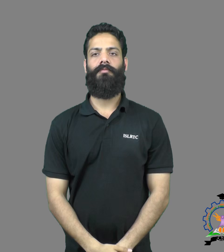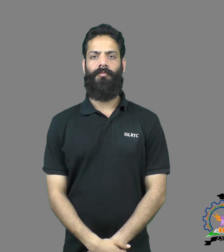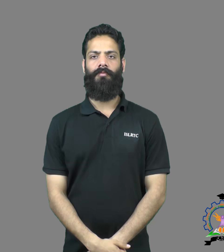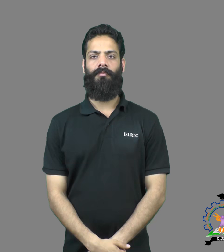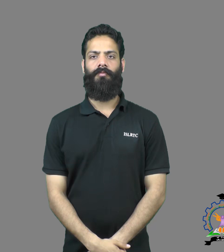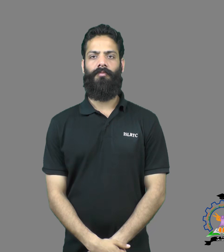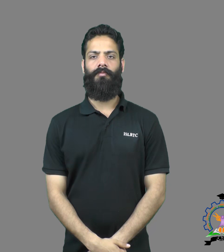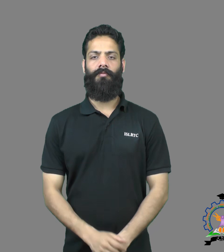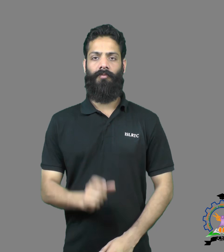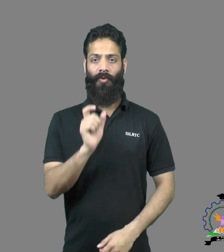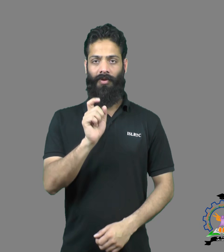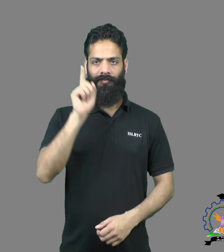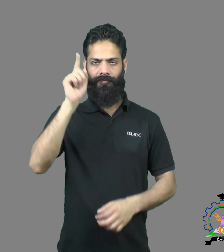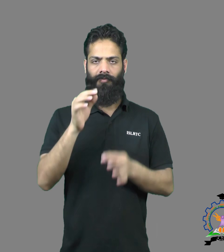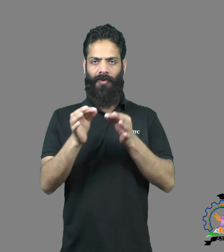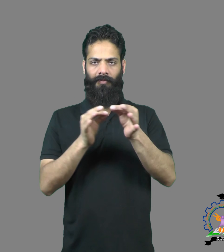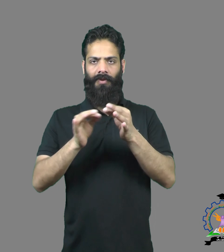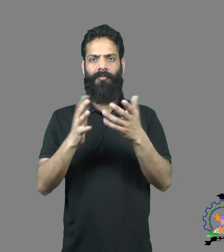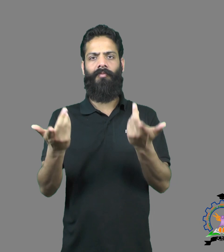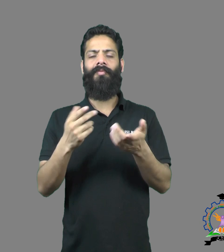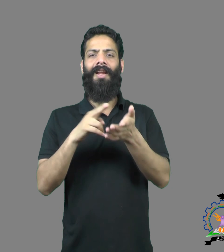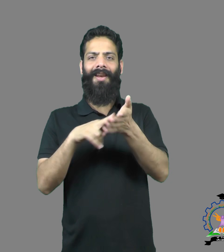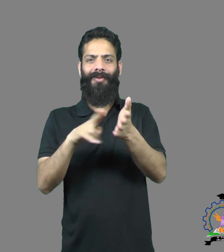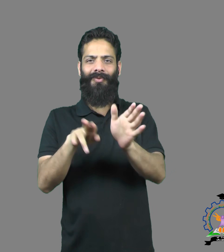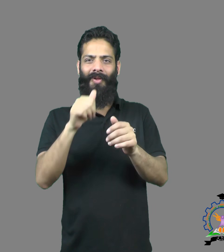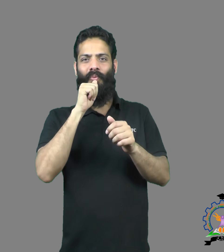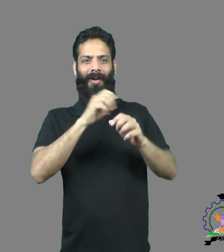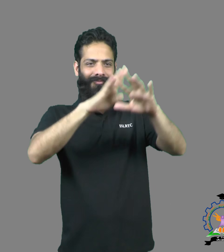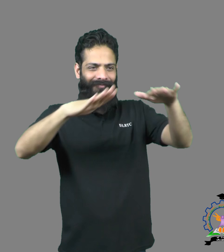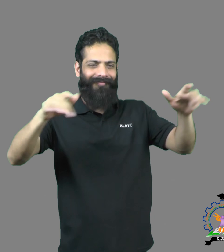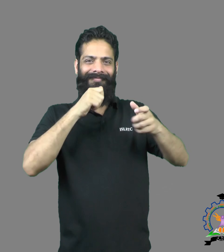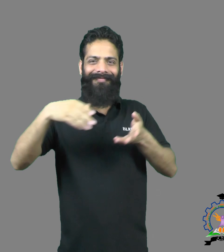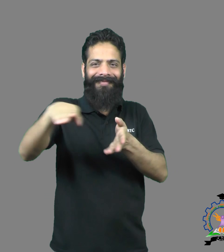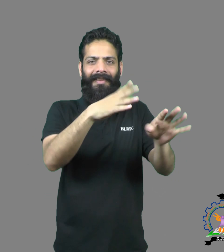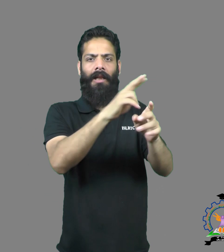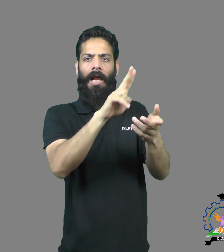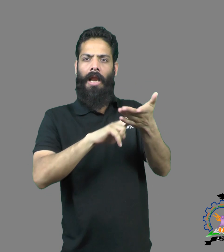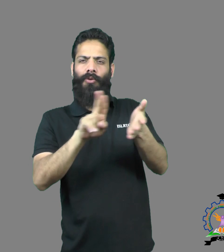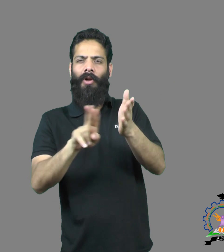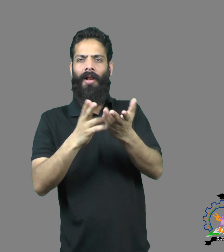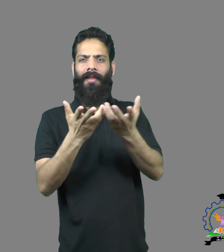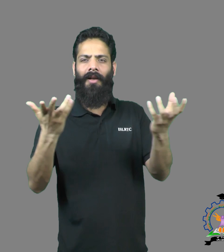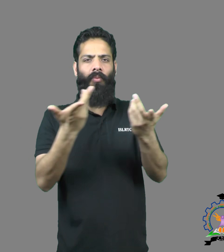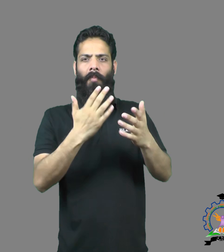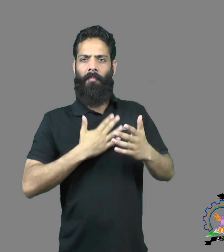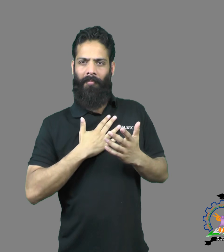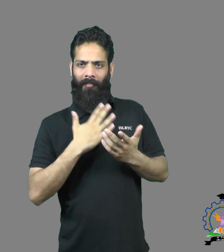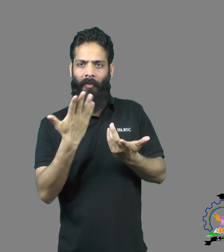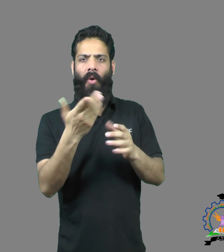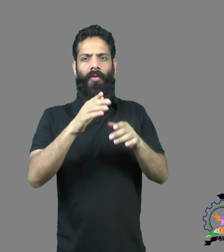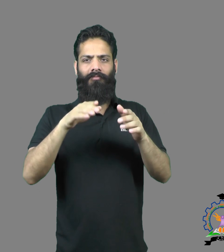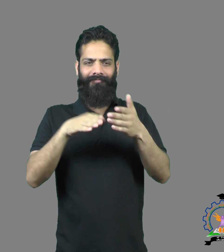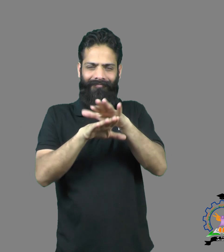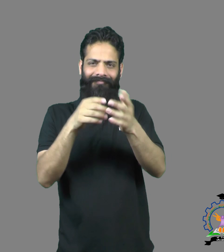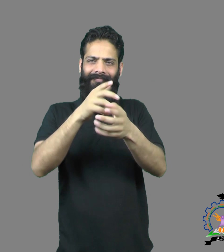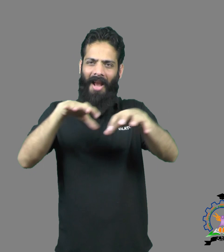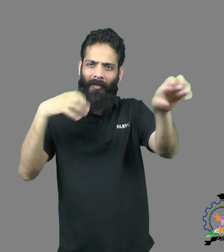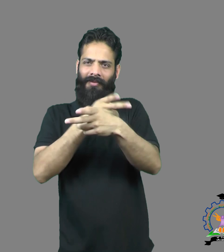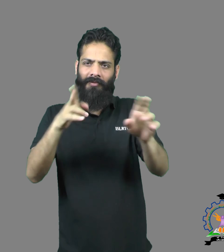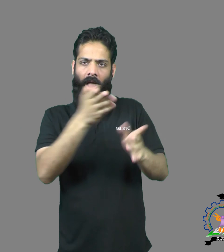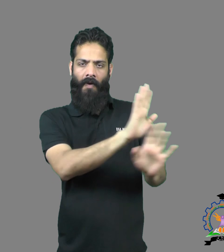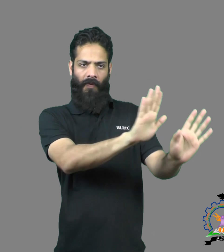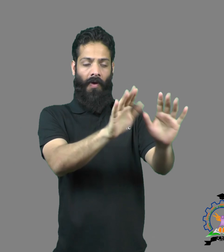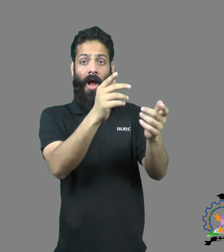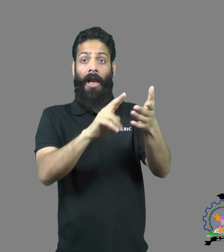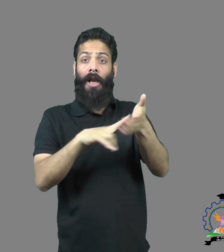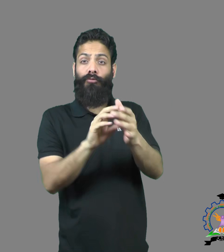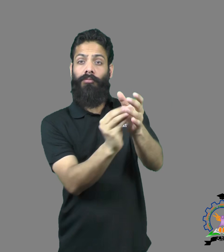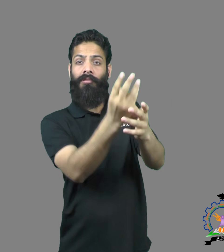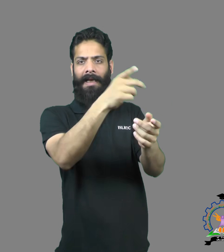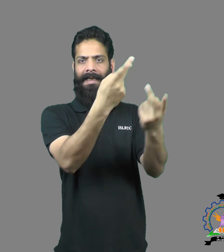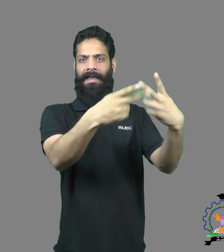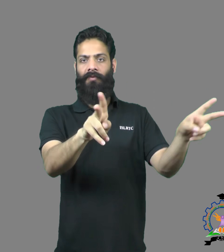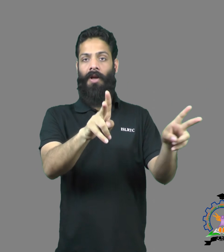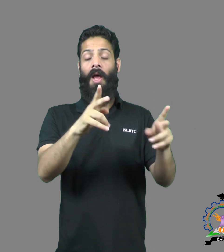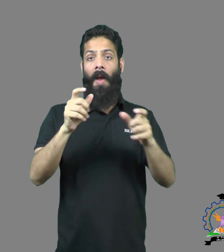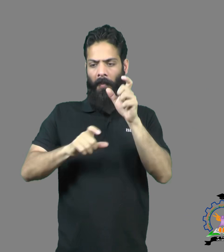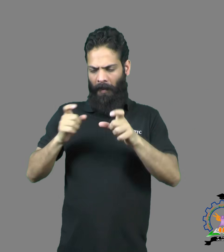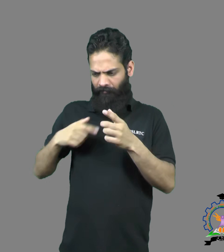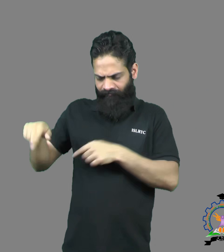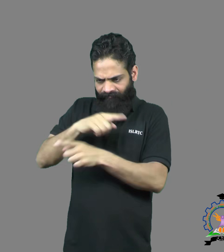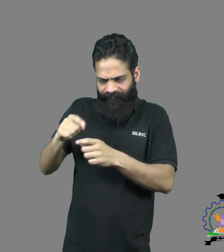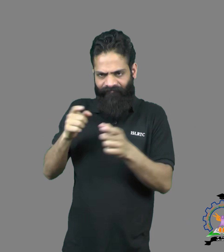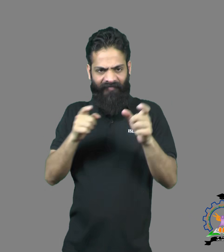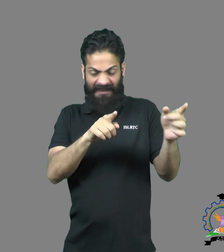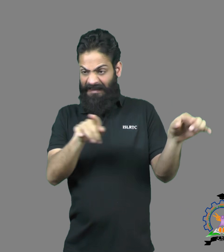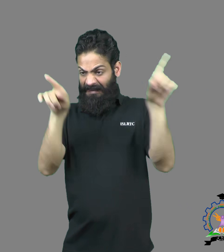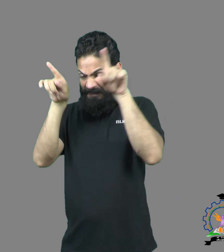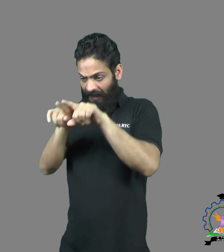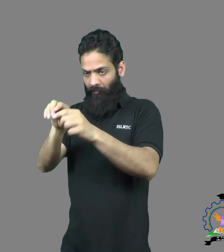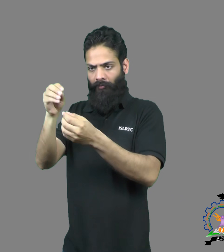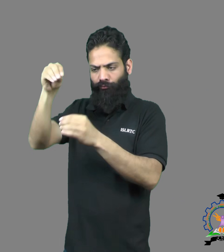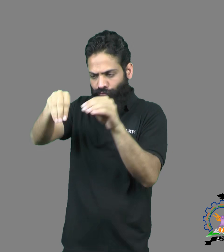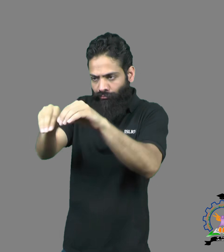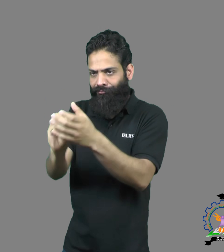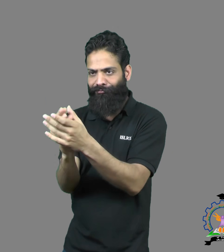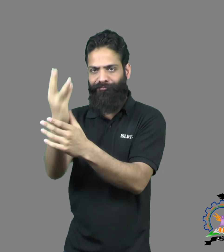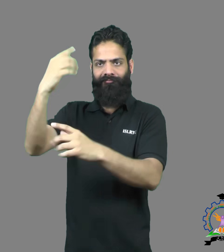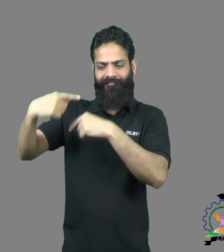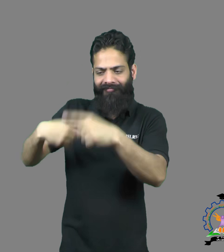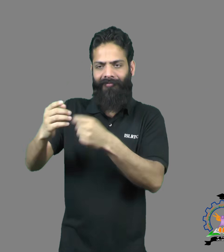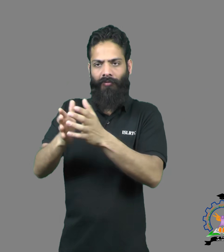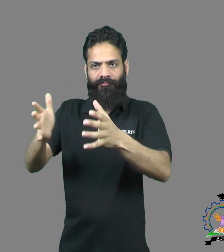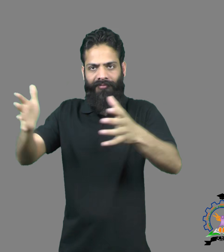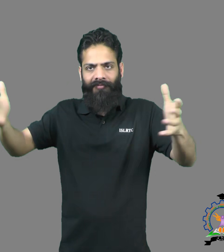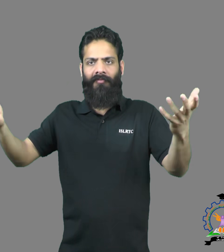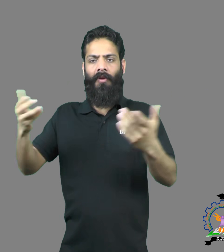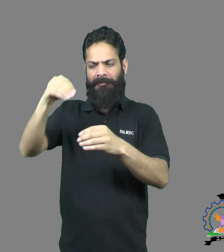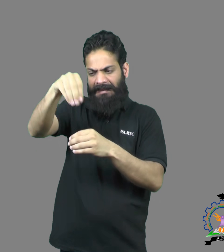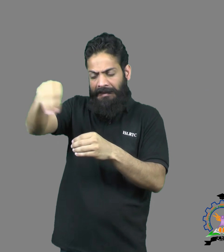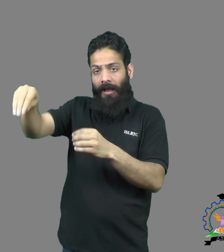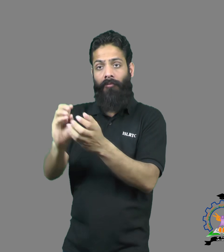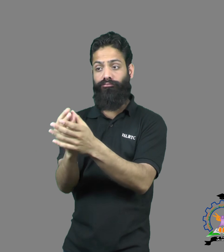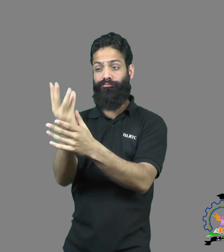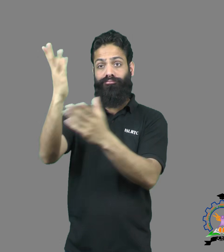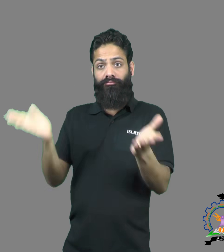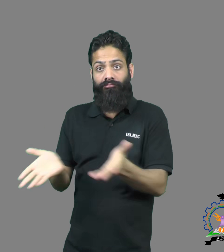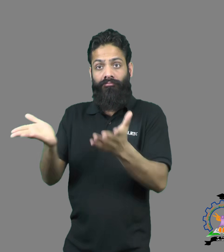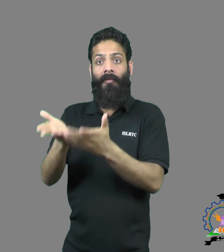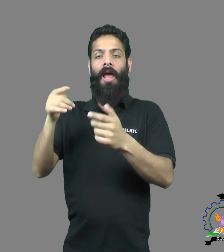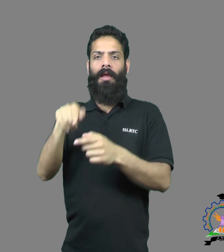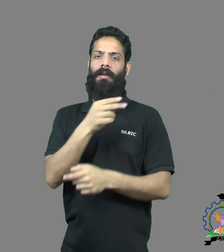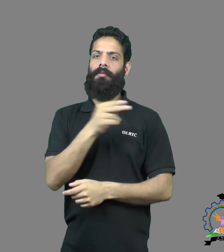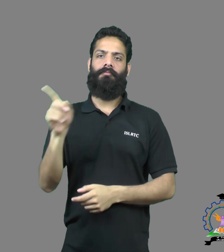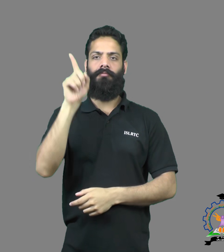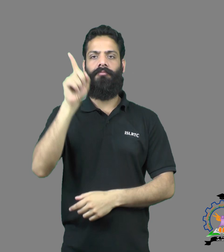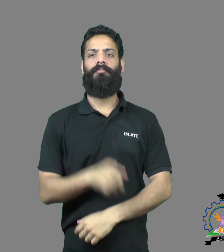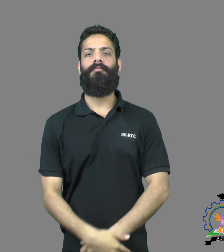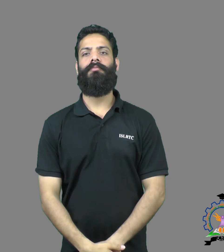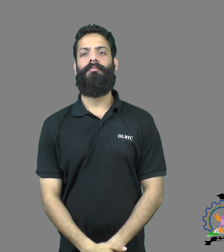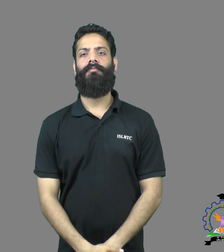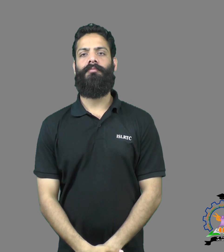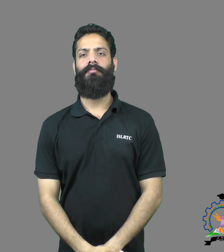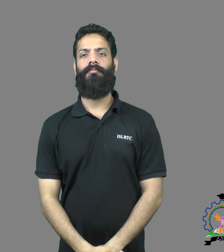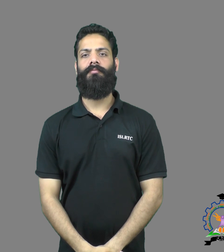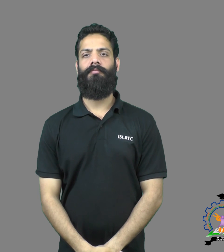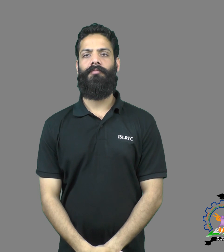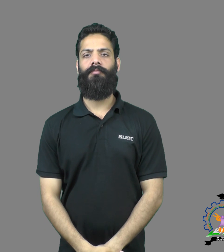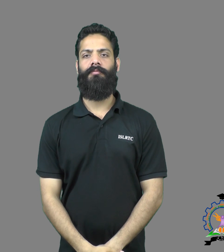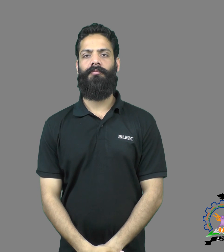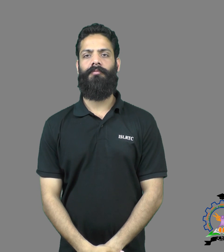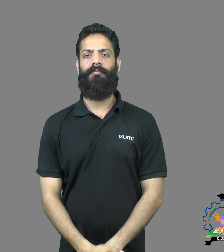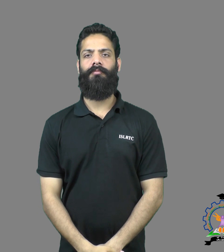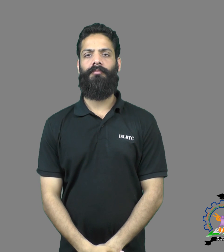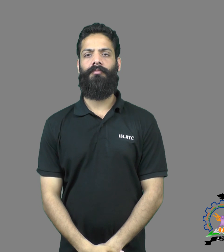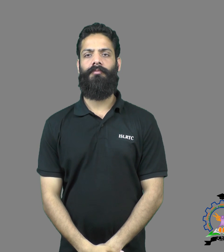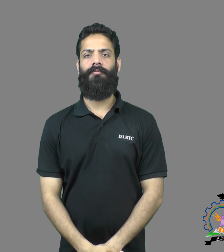Aquaculture